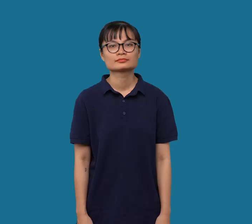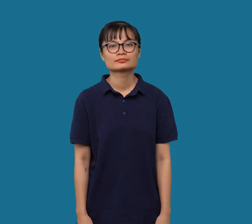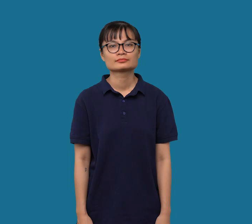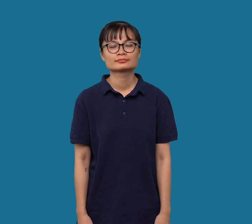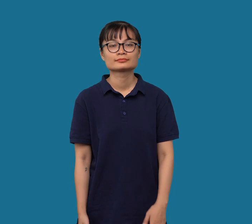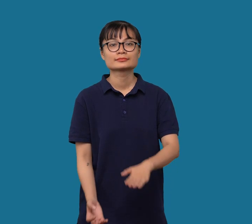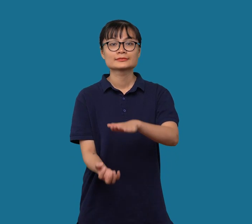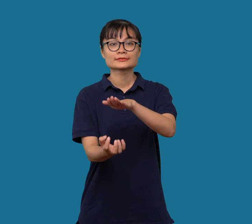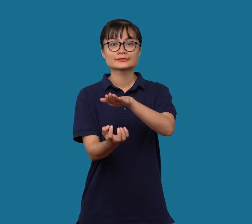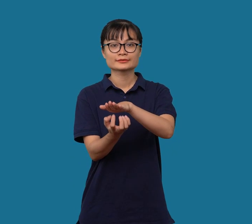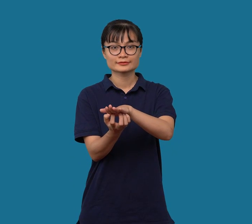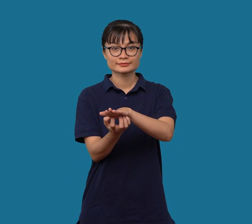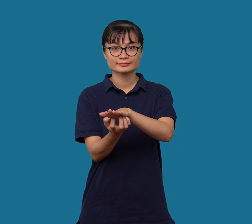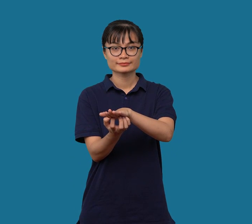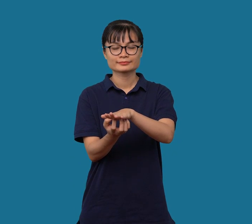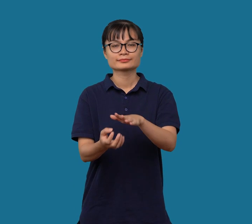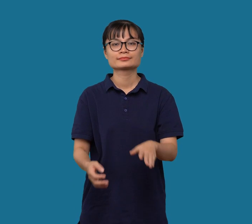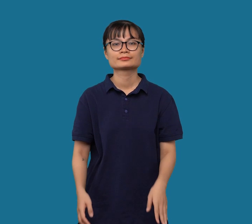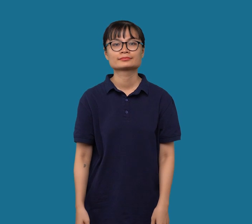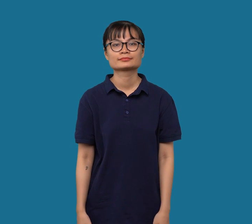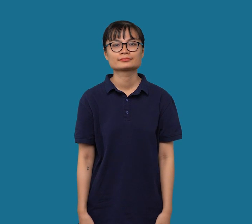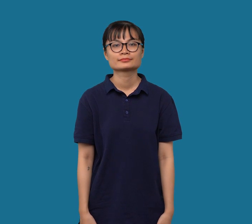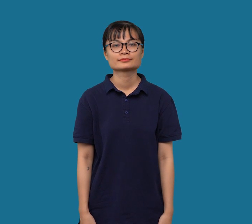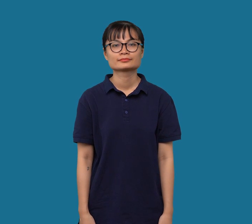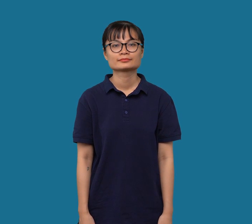xe lam